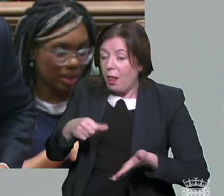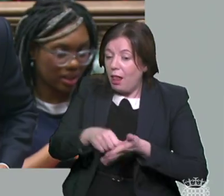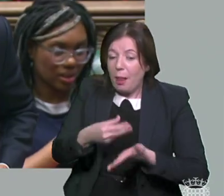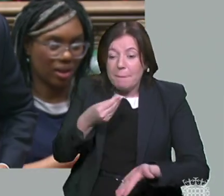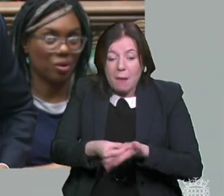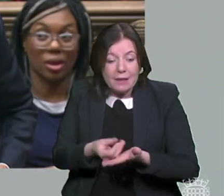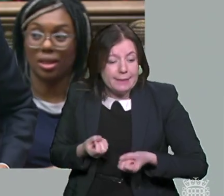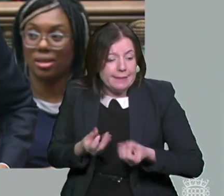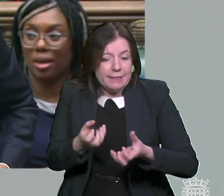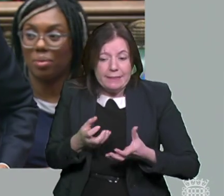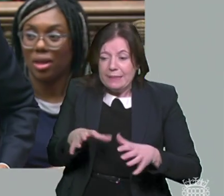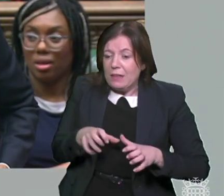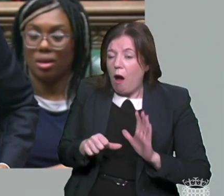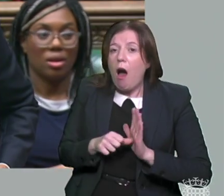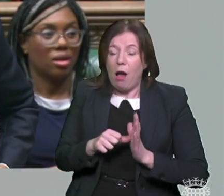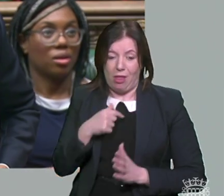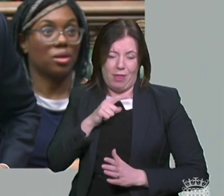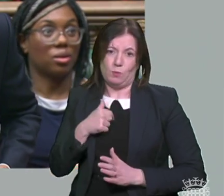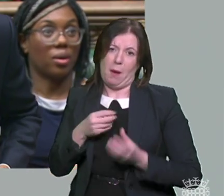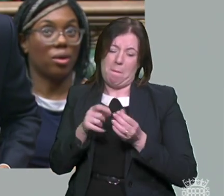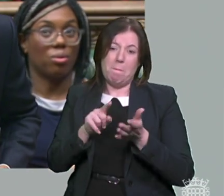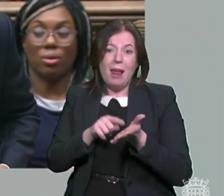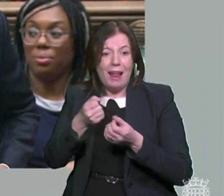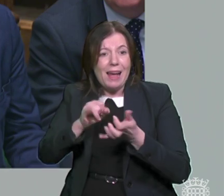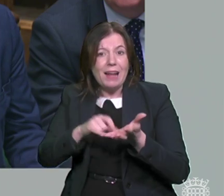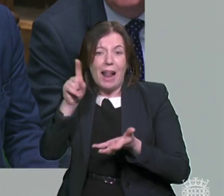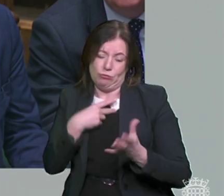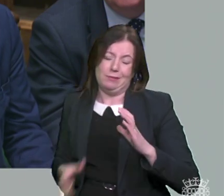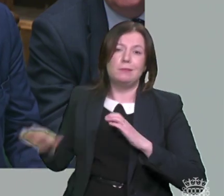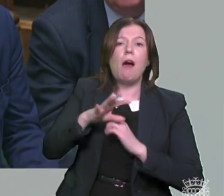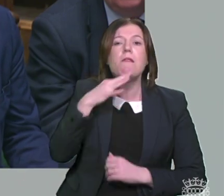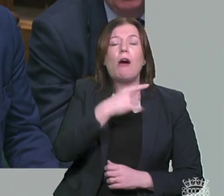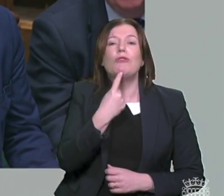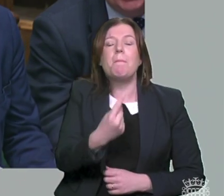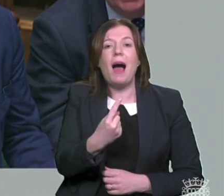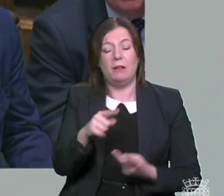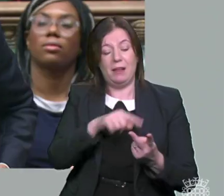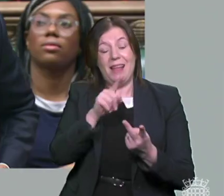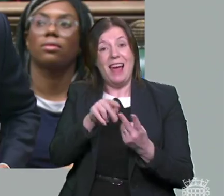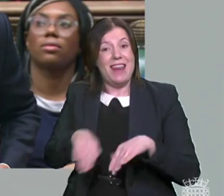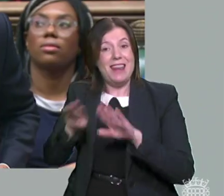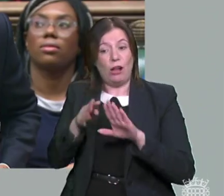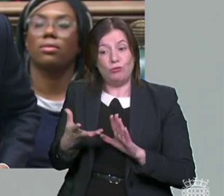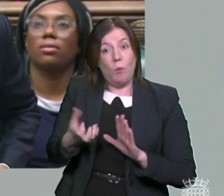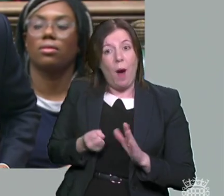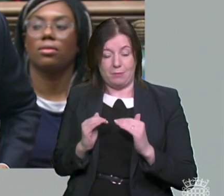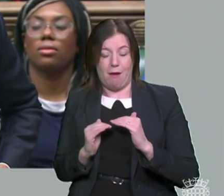That is why we provided £900 of support this winter for energy bills, and that is why we are increasing the national living wage to record levels.